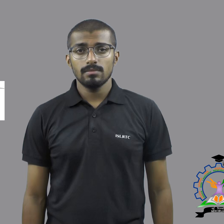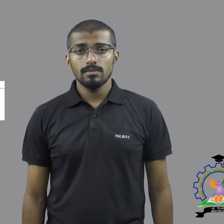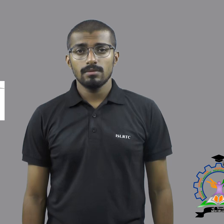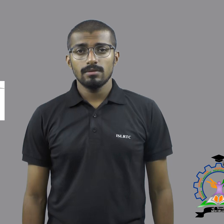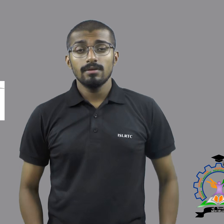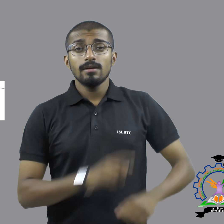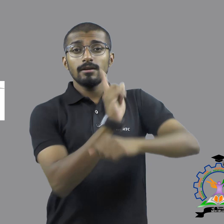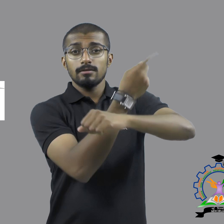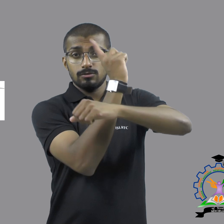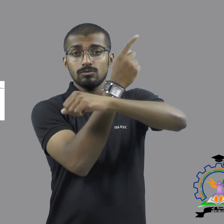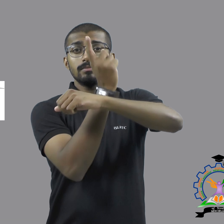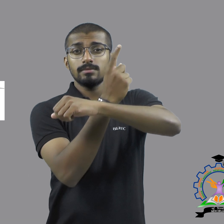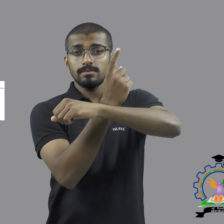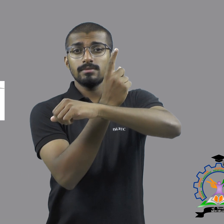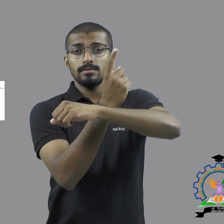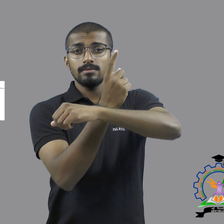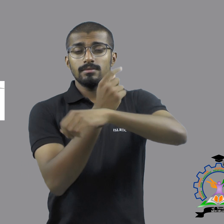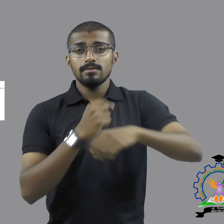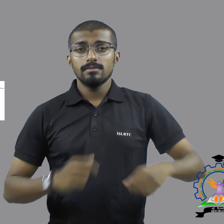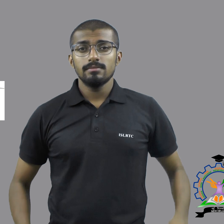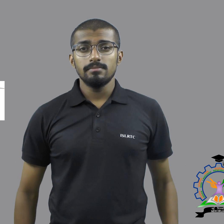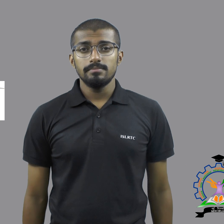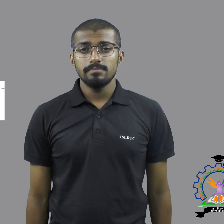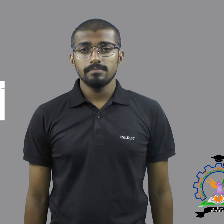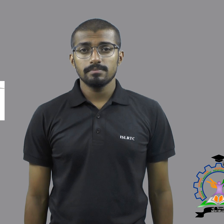Helicopter